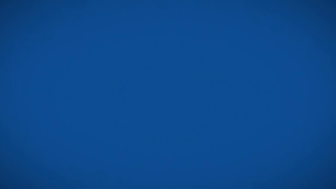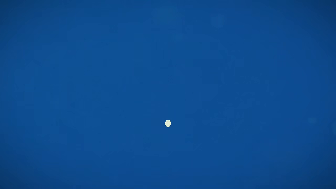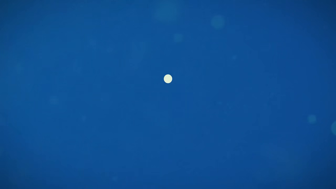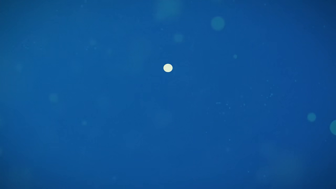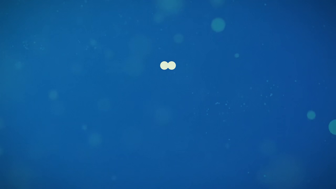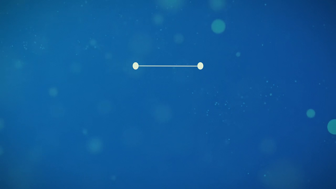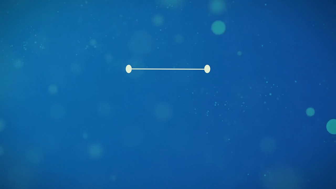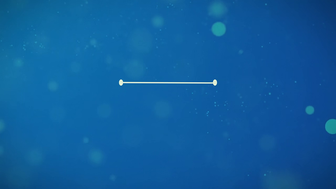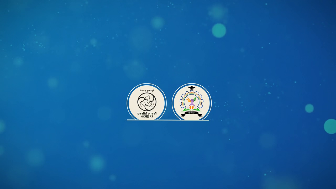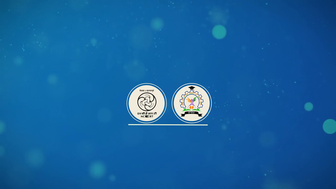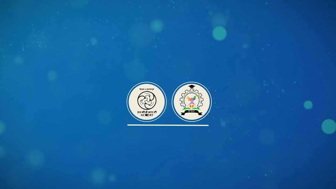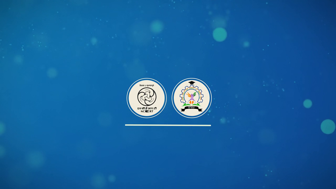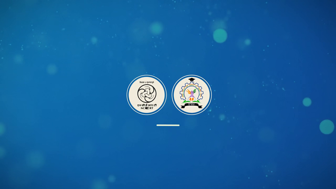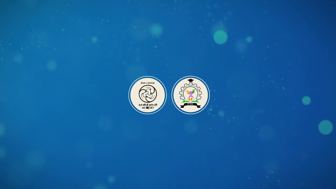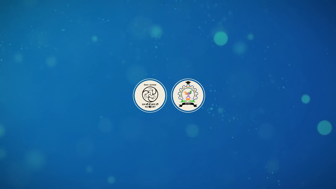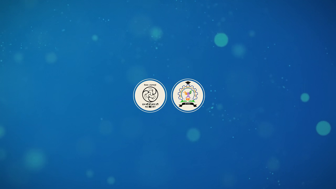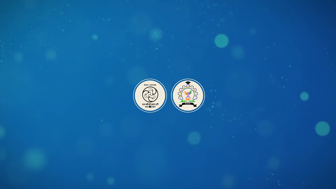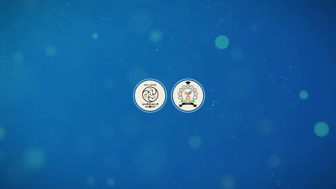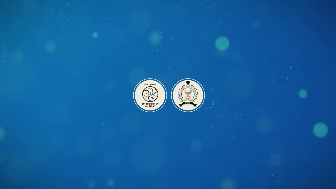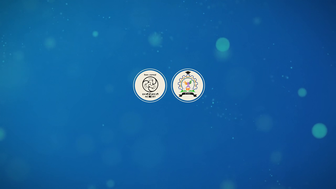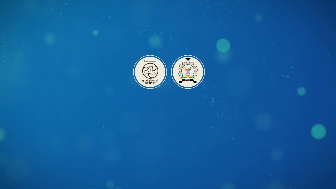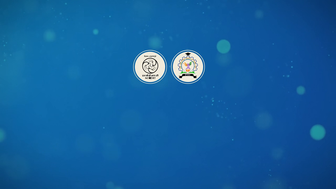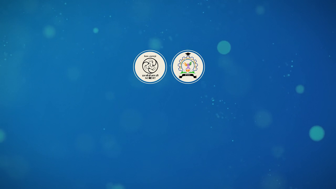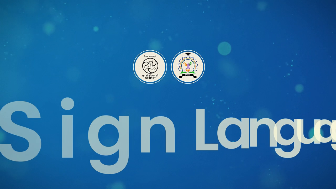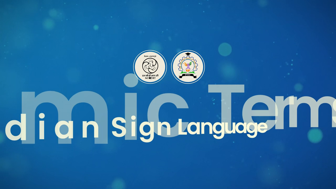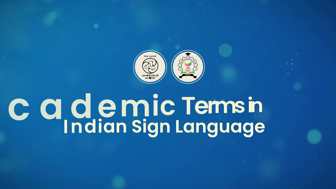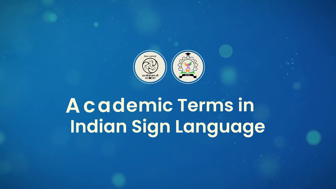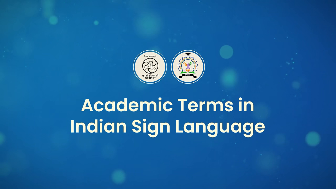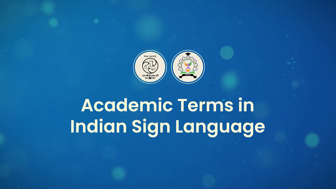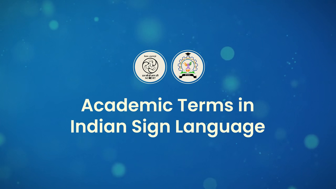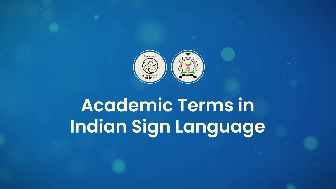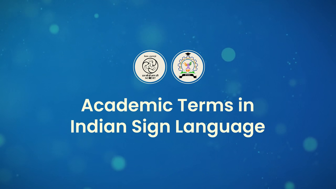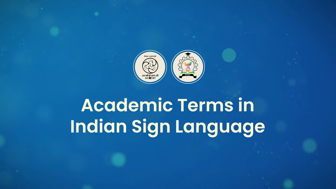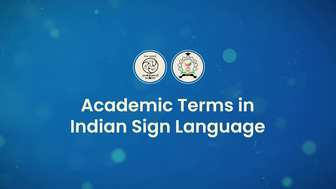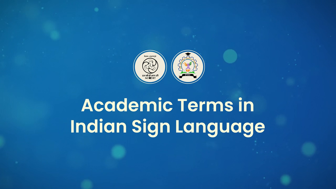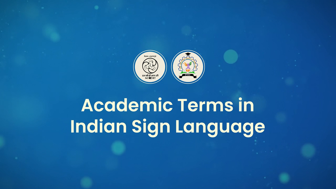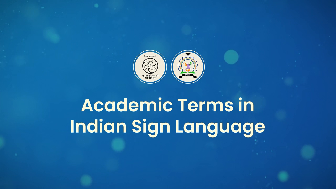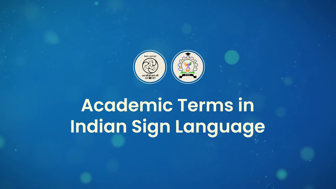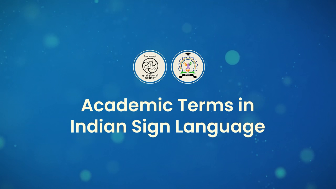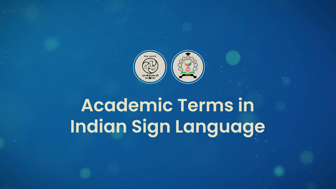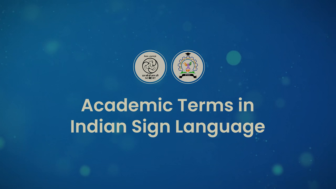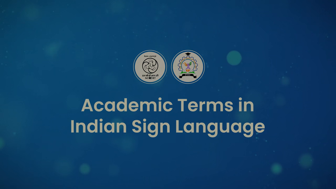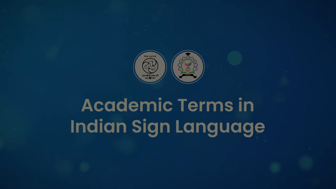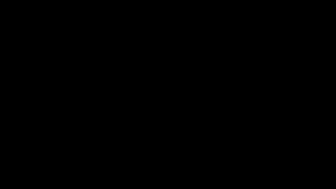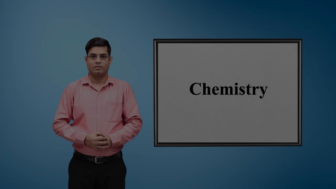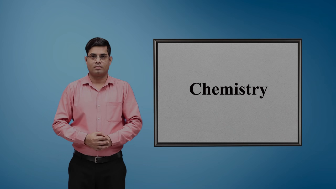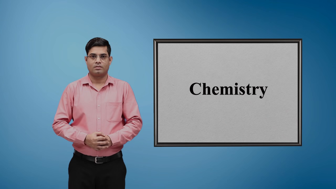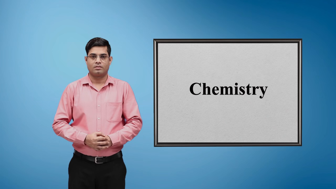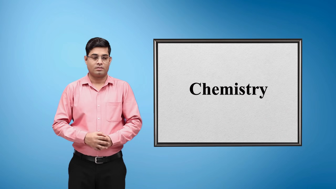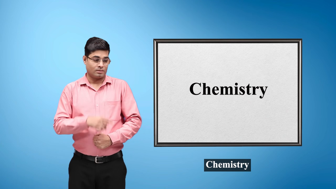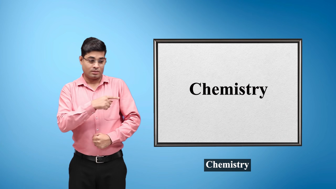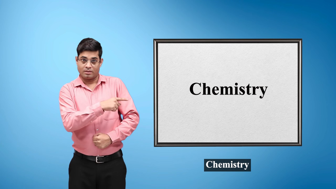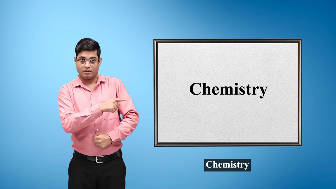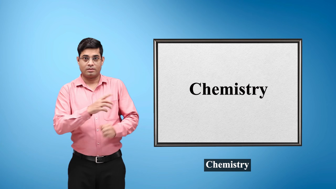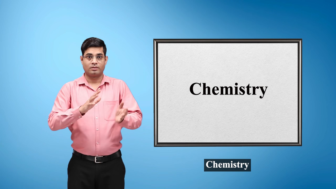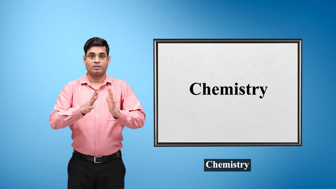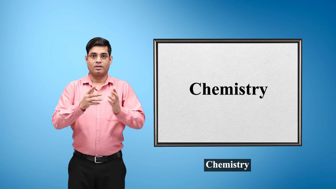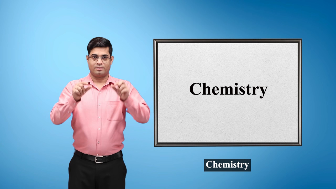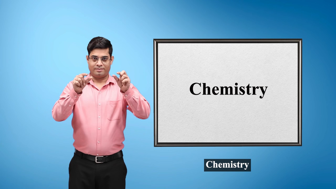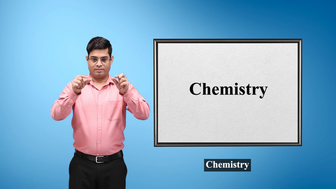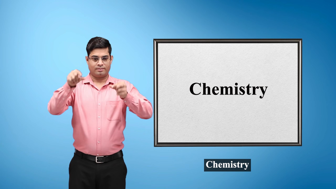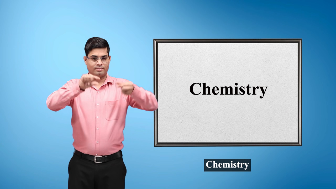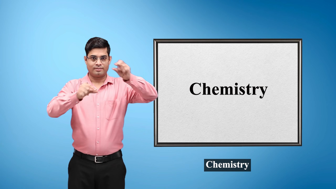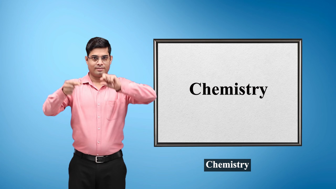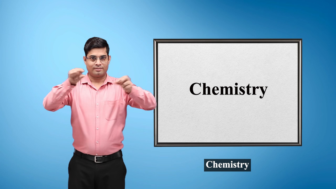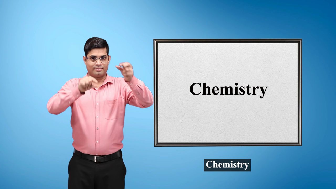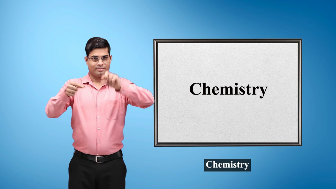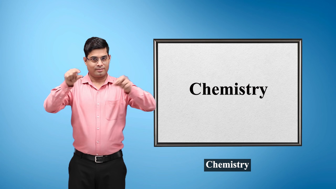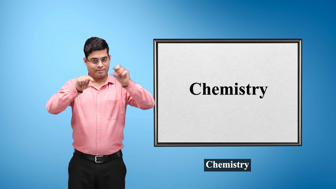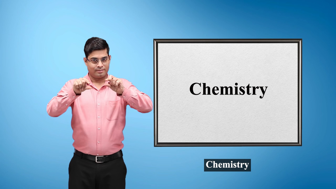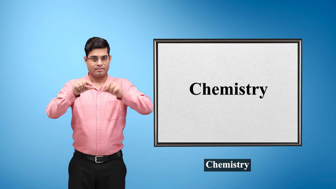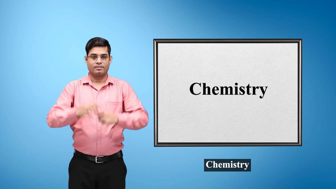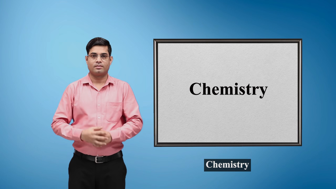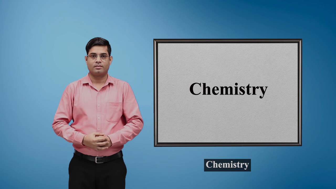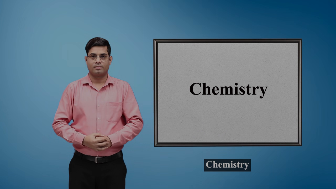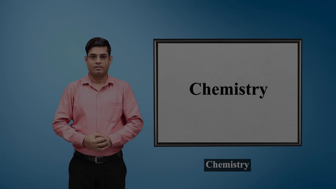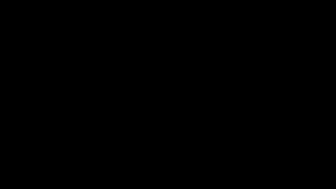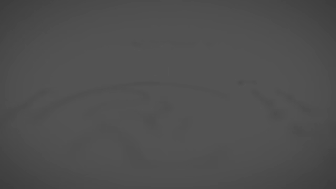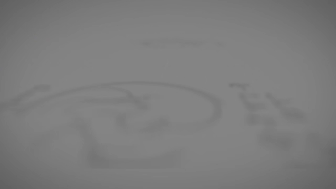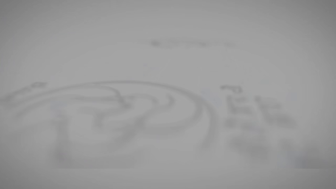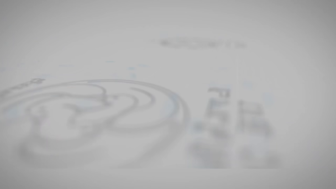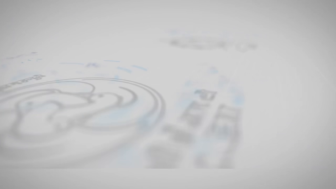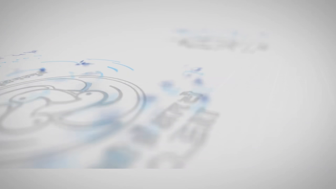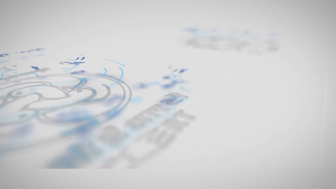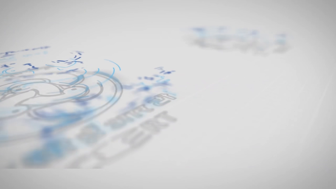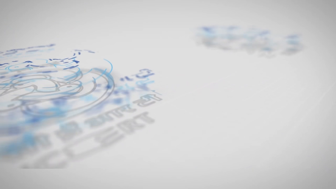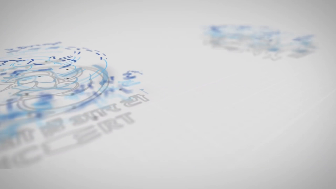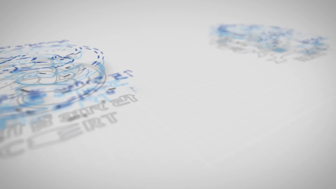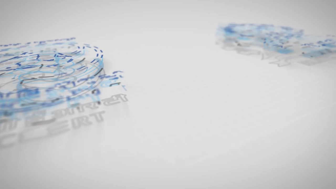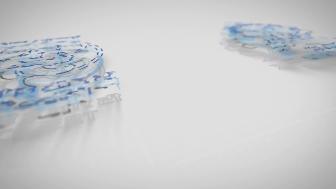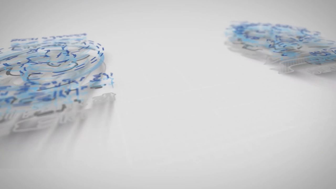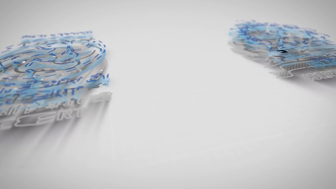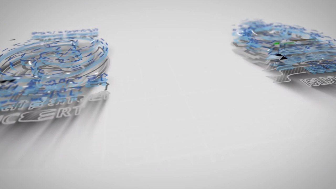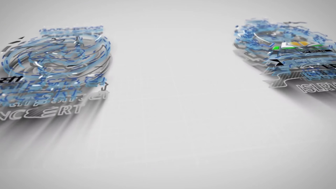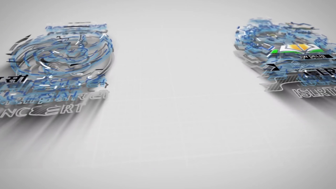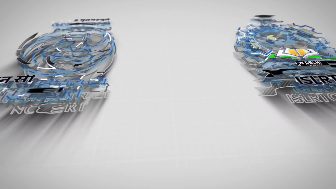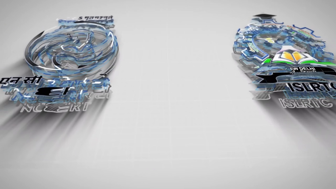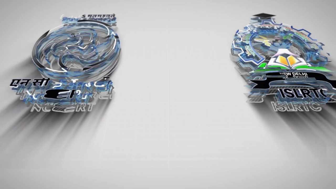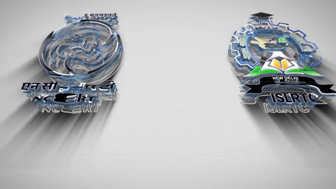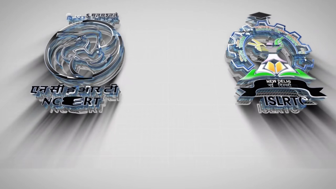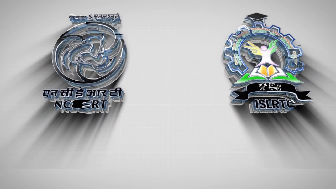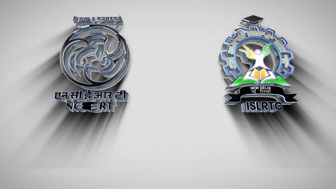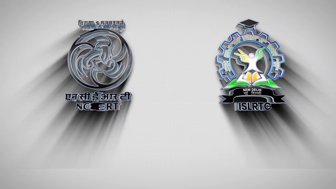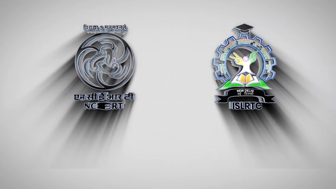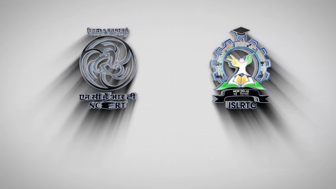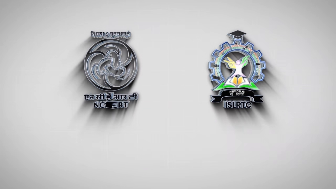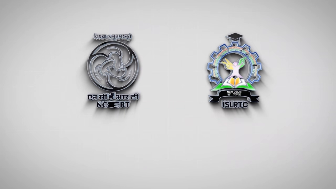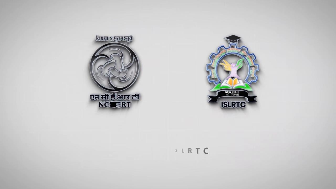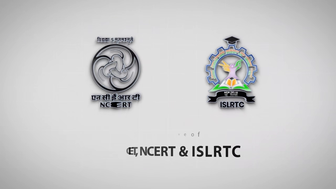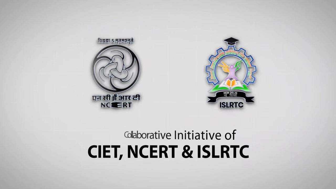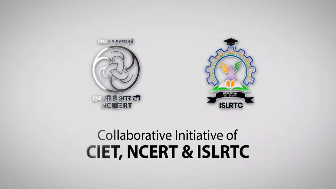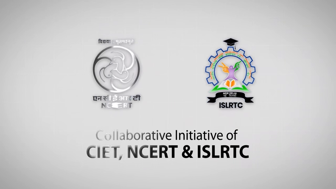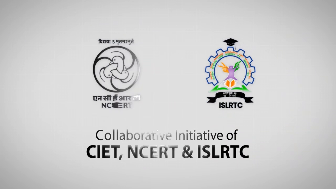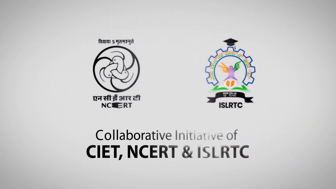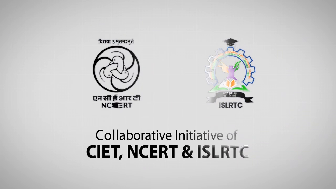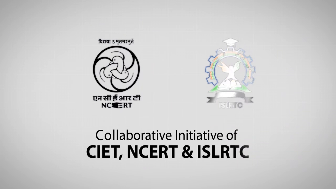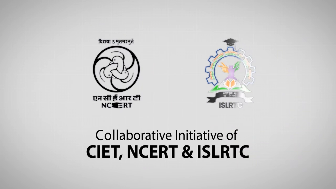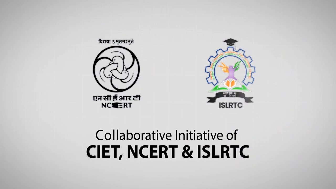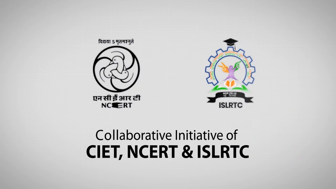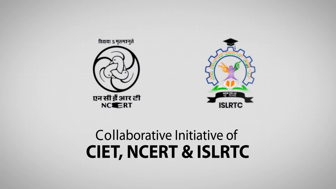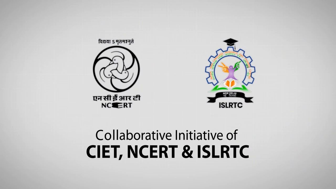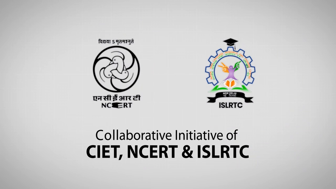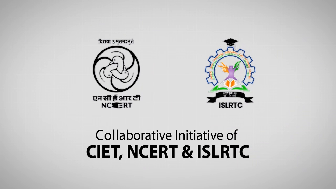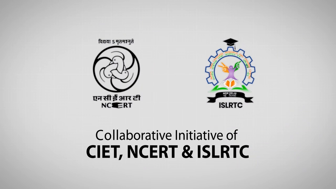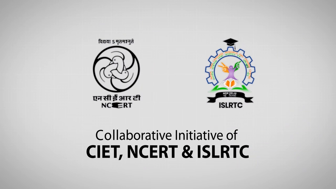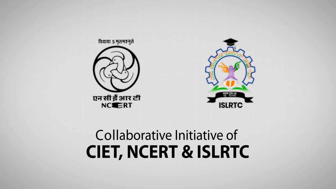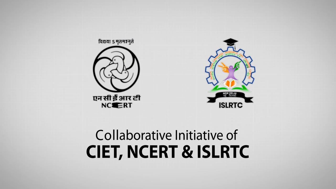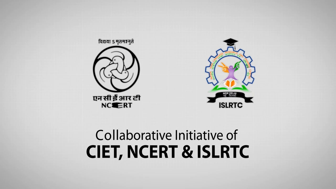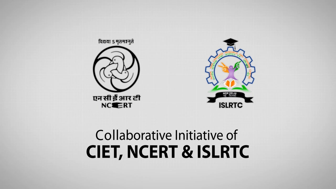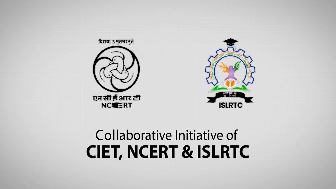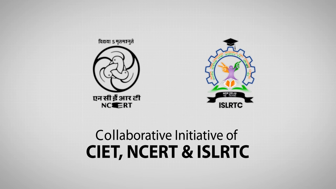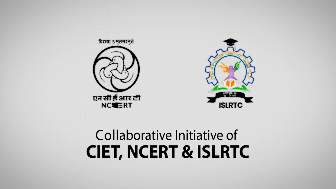Chemistry (Science)